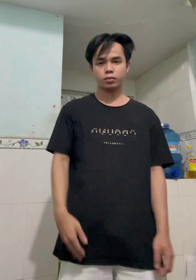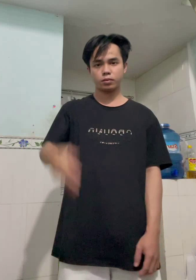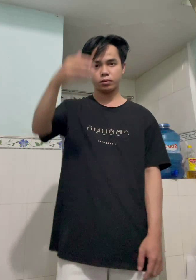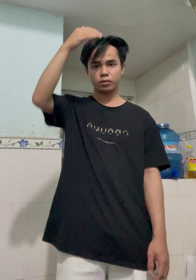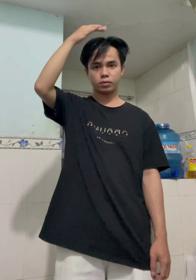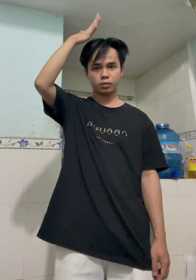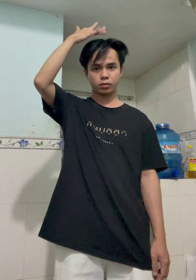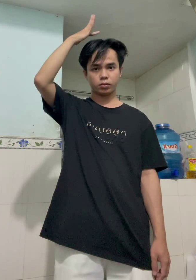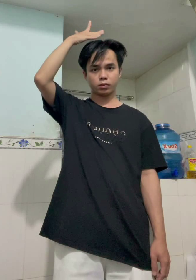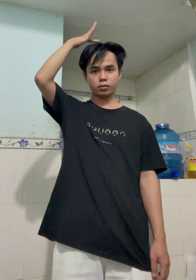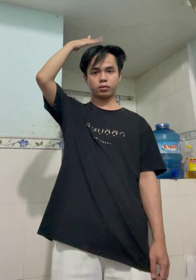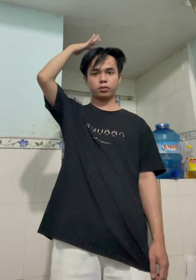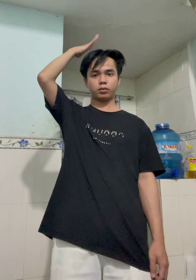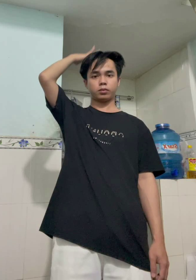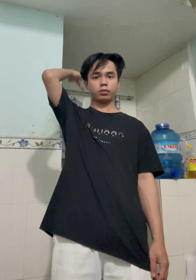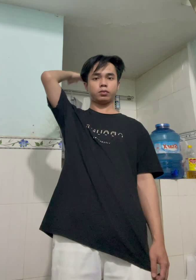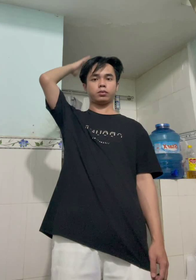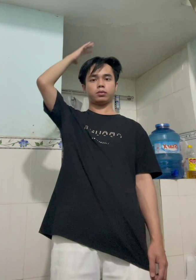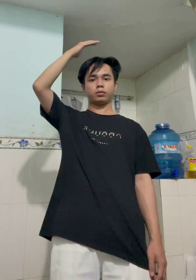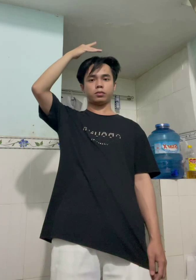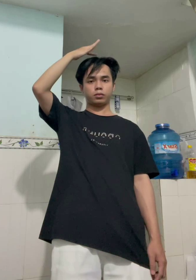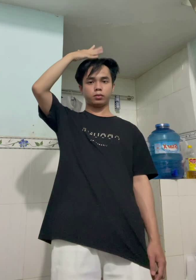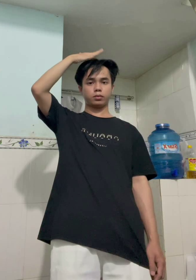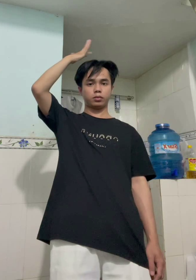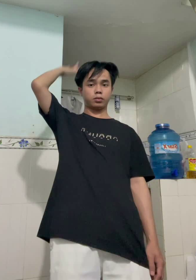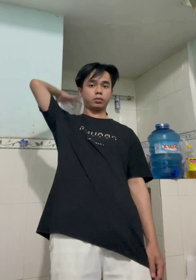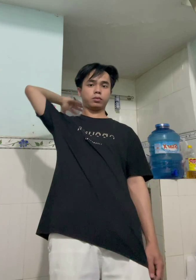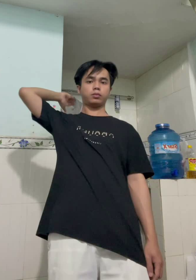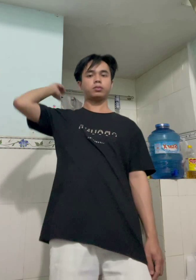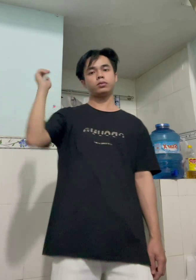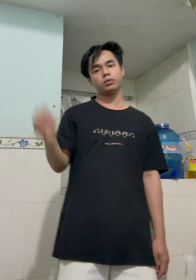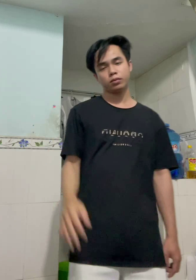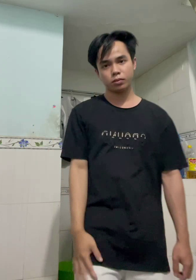vo ly